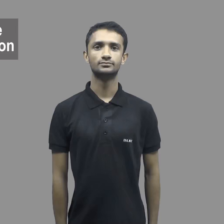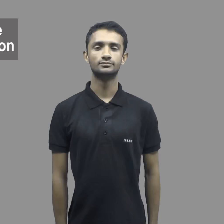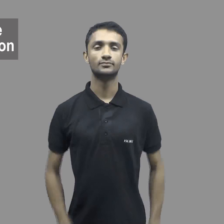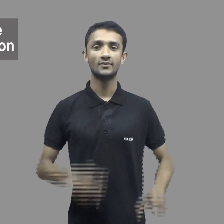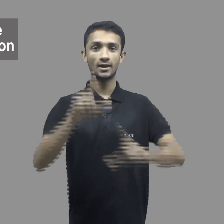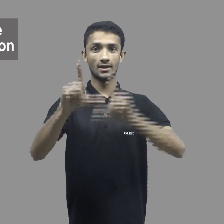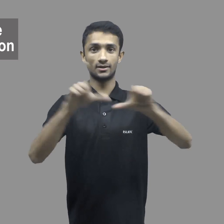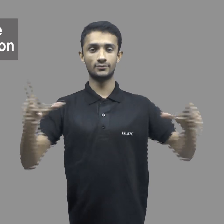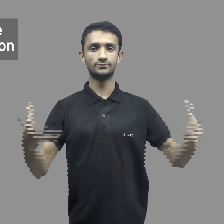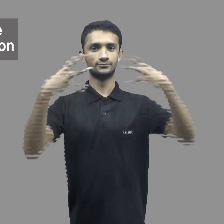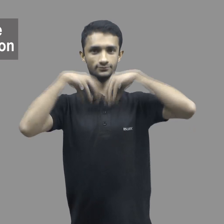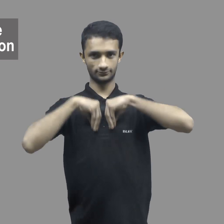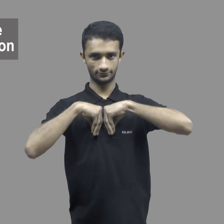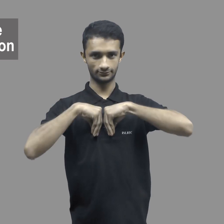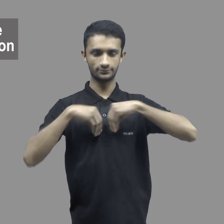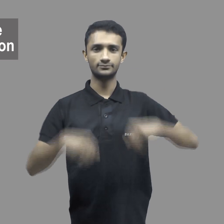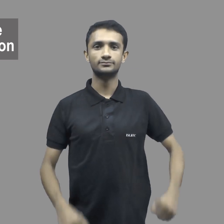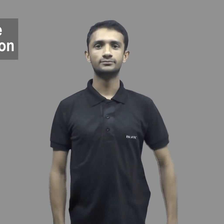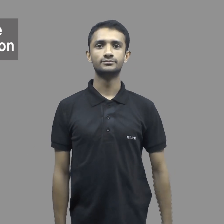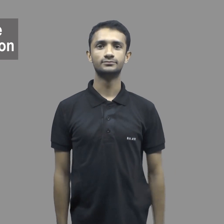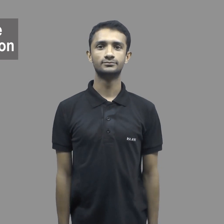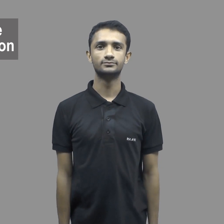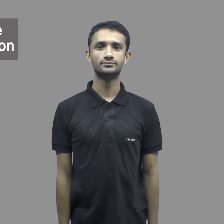Language Acquisition